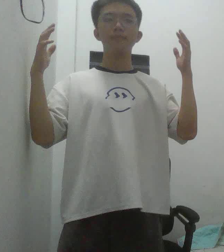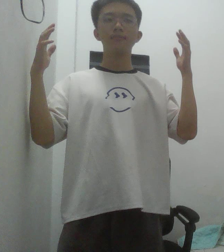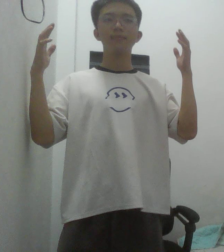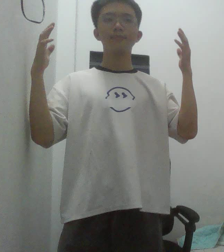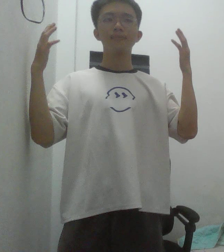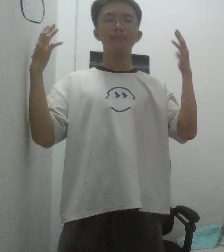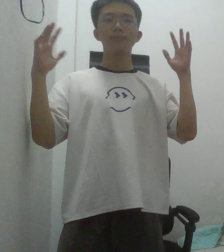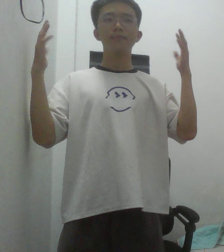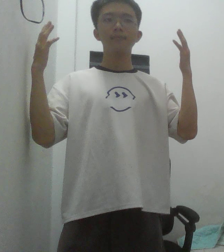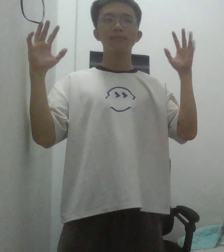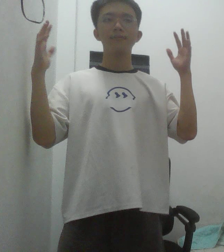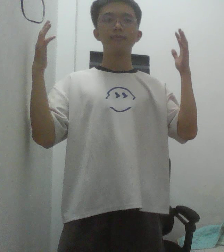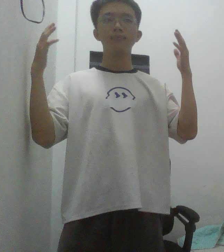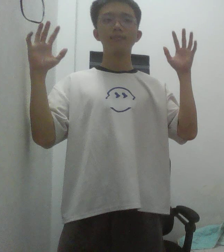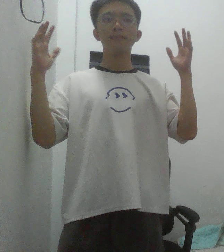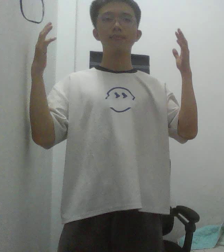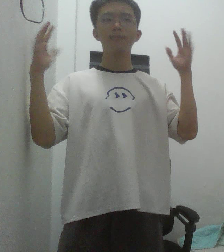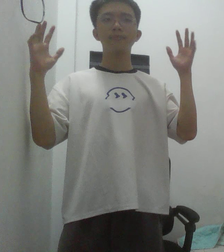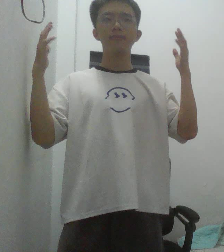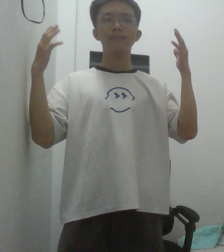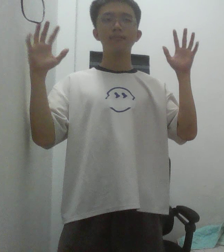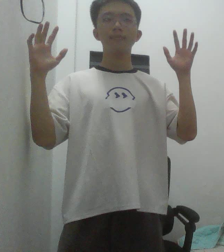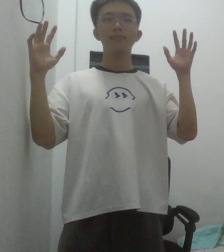vo tay